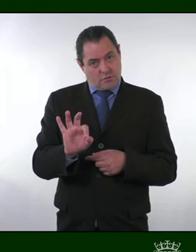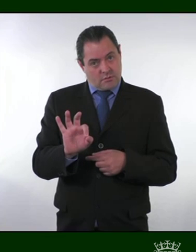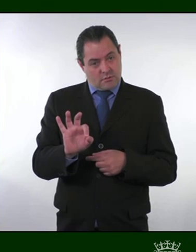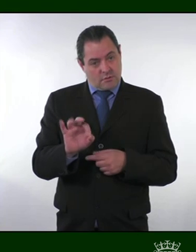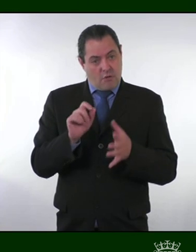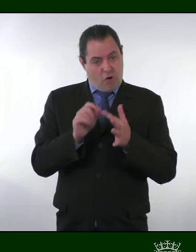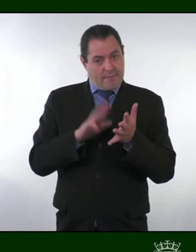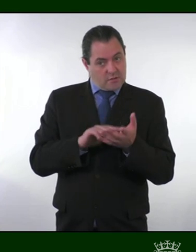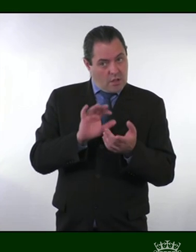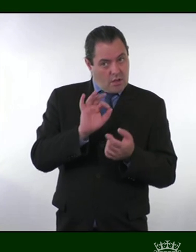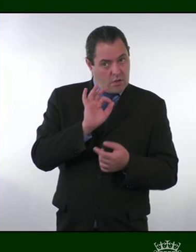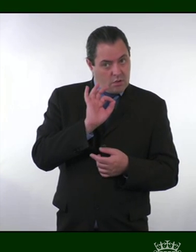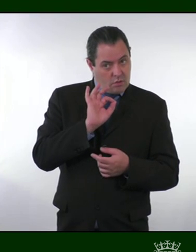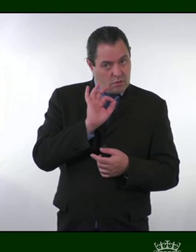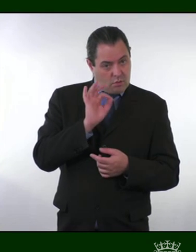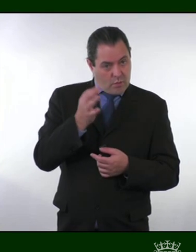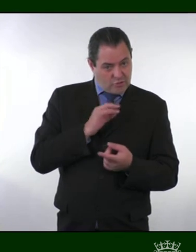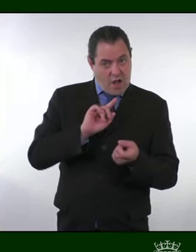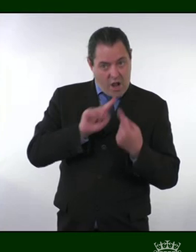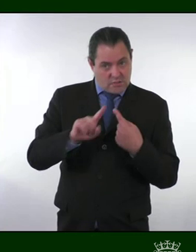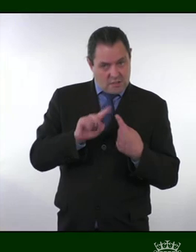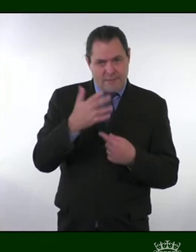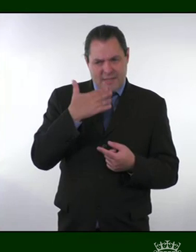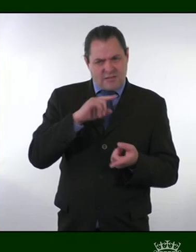It will be helpful to those who are watching to know the answers.